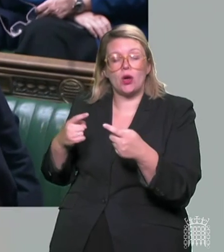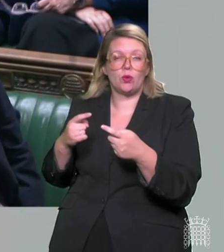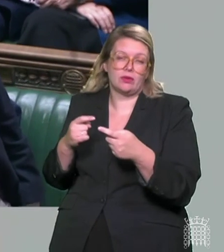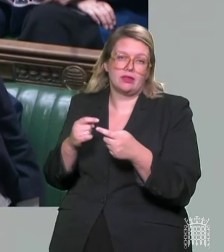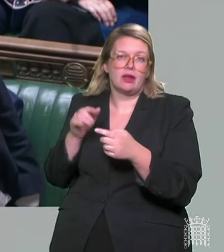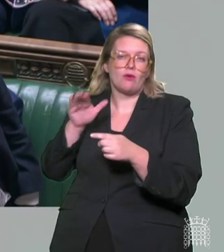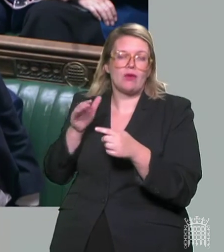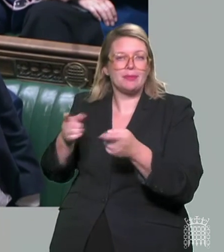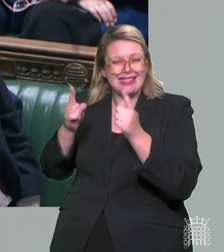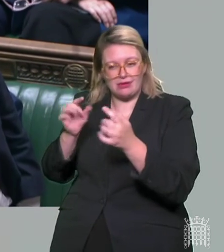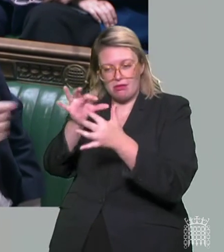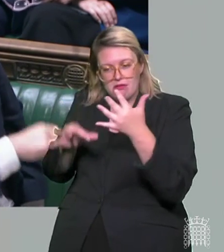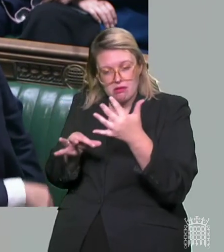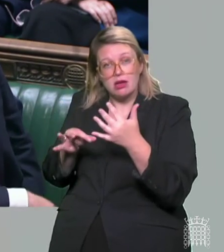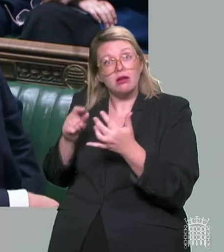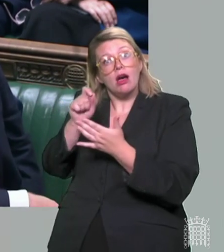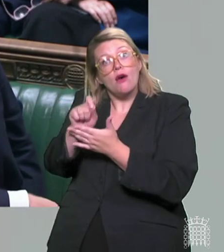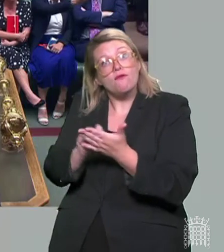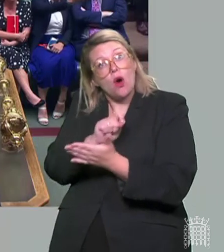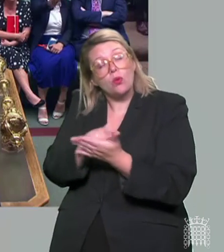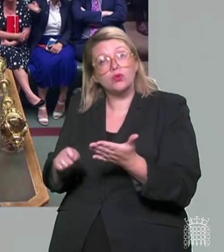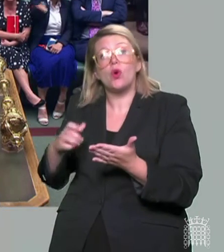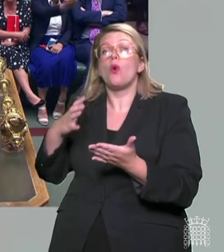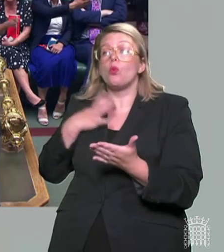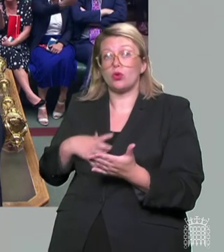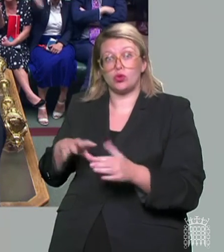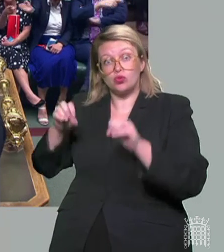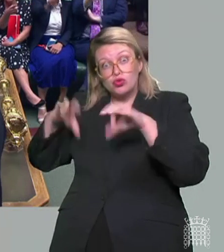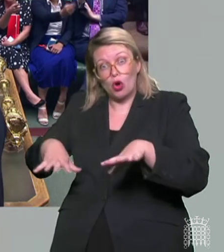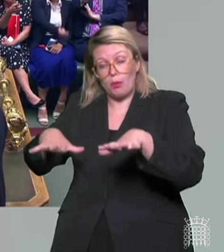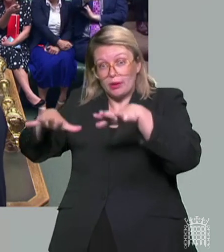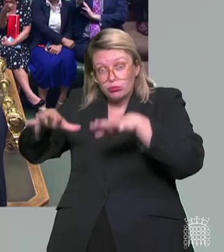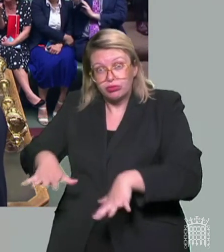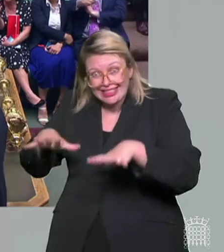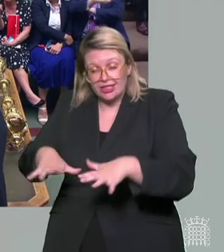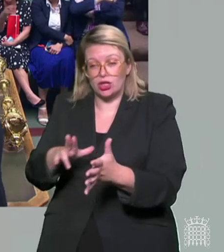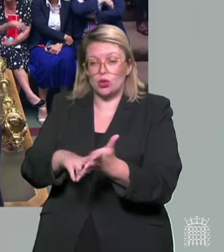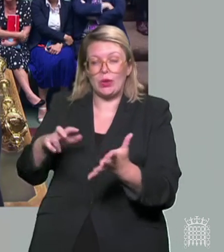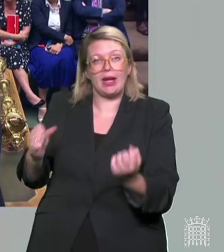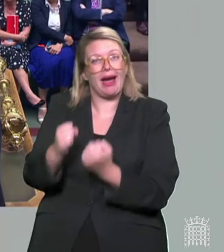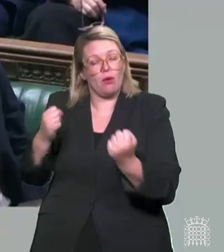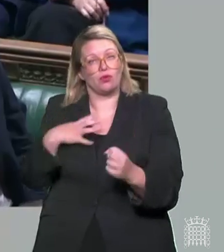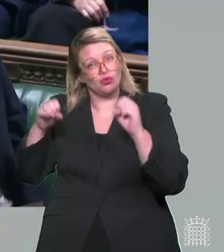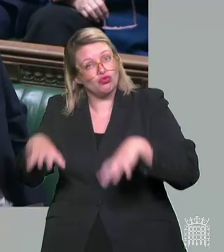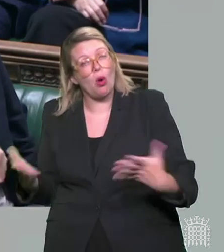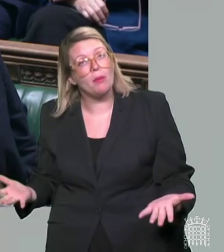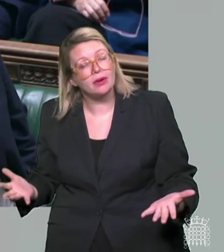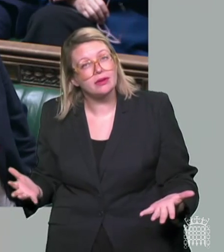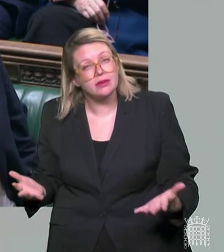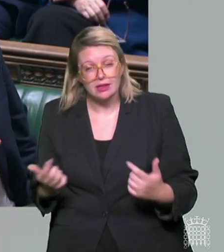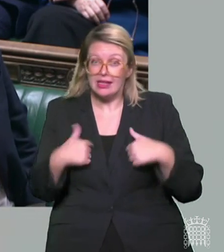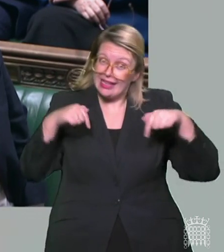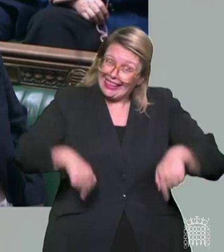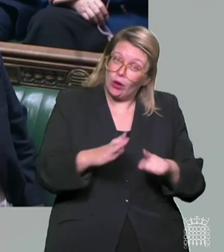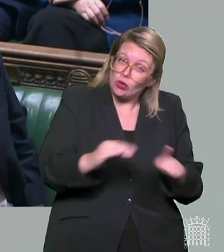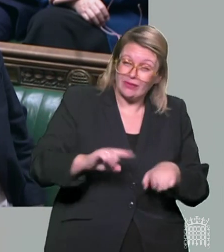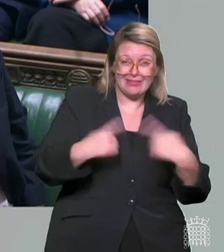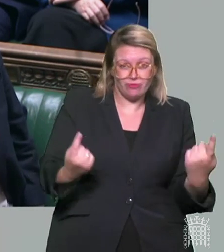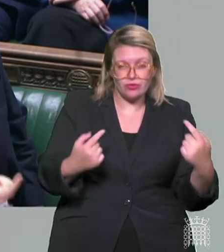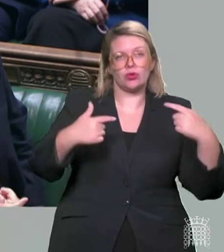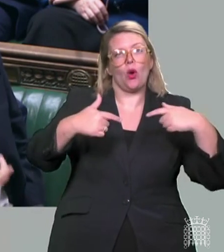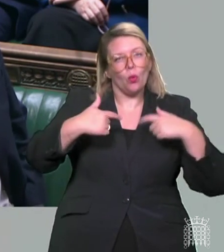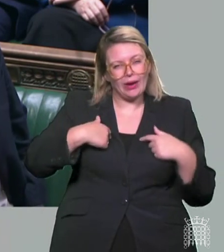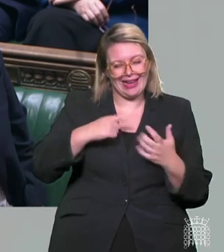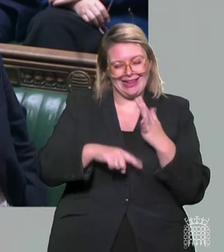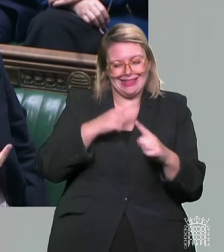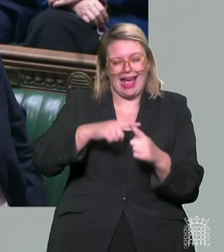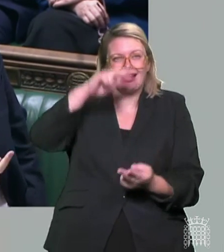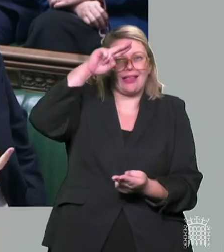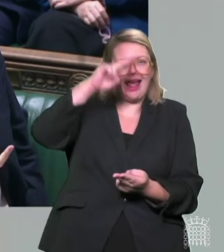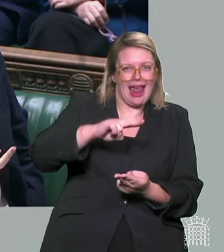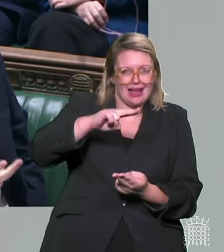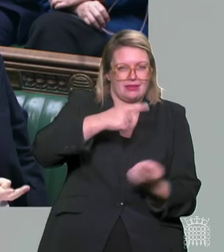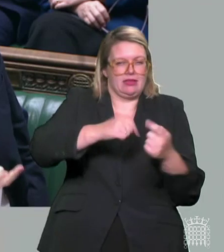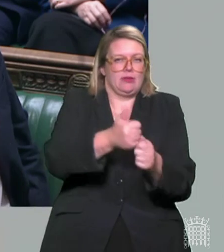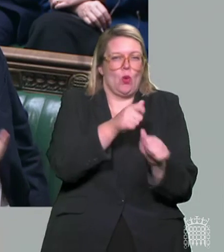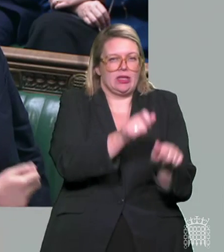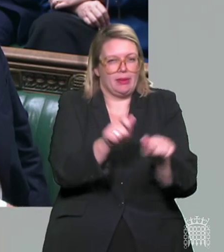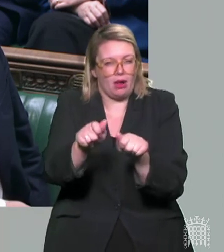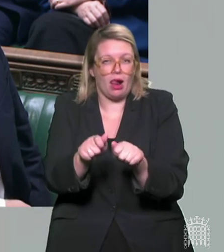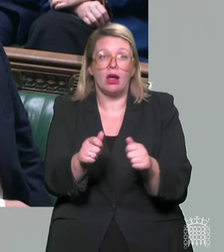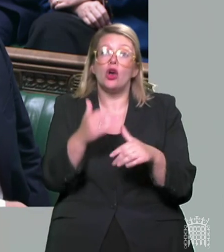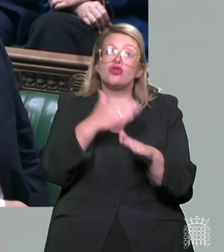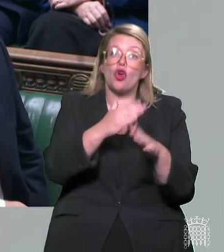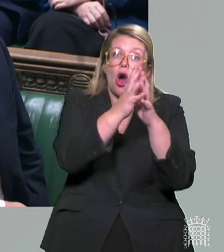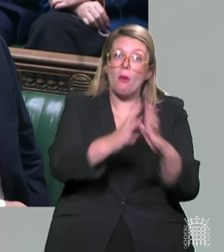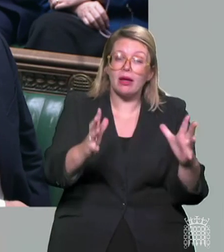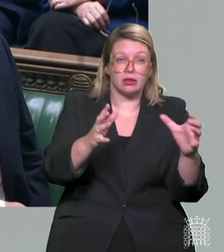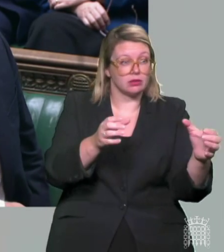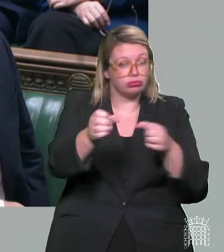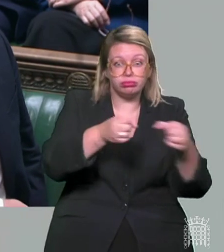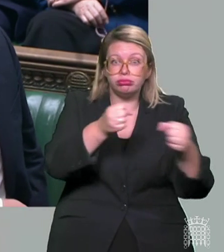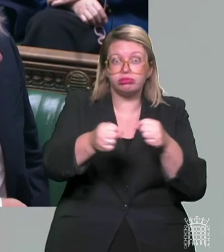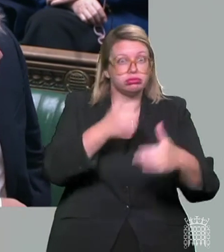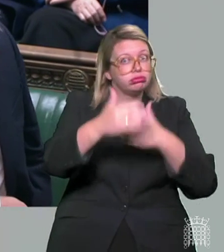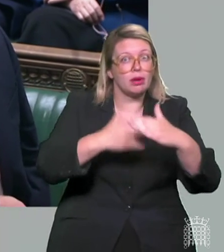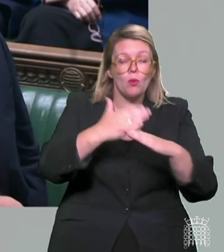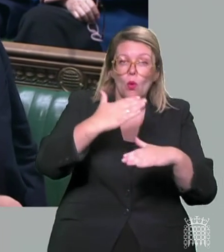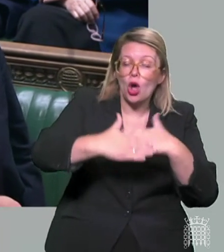Today, we are cutting taxes, we are helping half a million people into work and, thanks to the strength of our economy, we are helping people up and down the country.